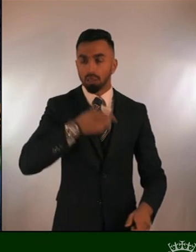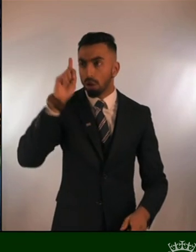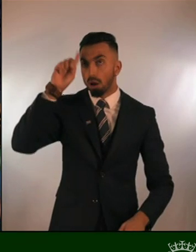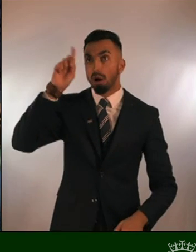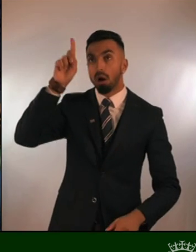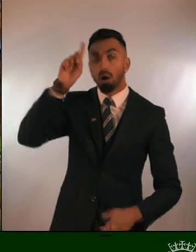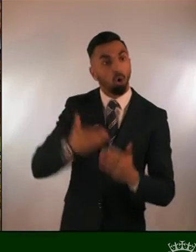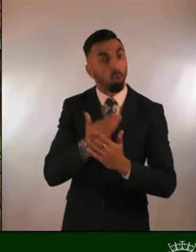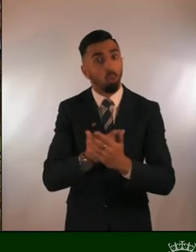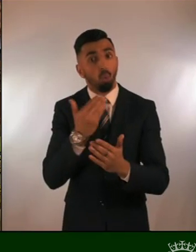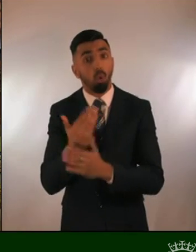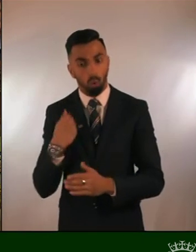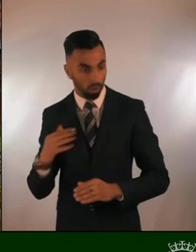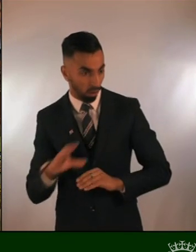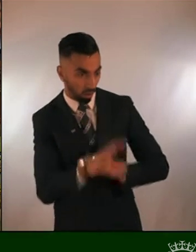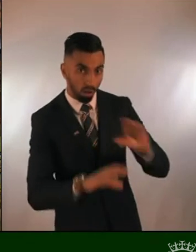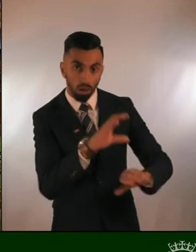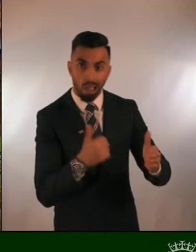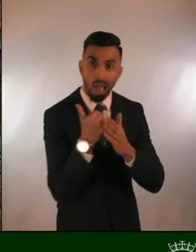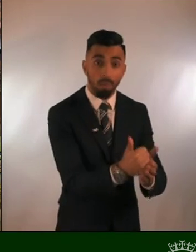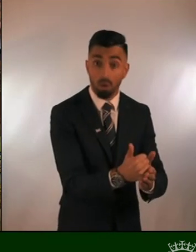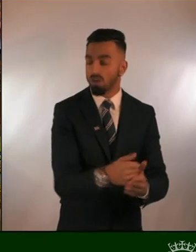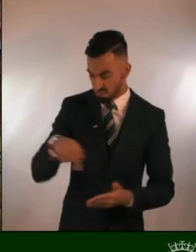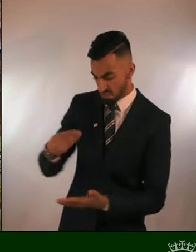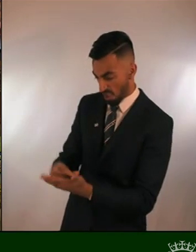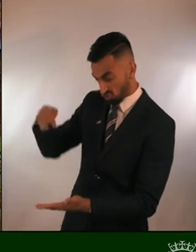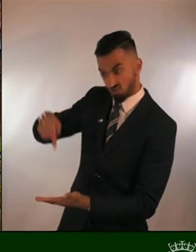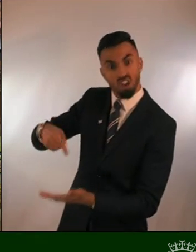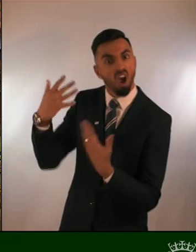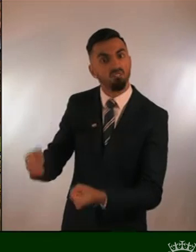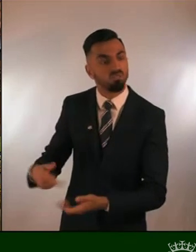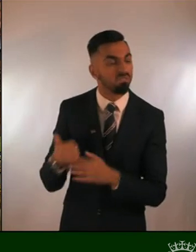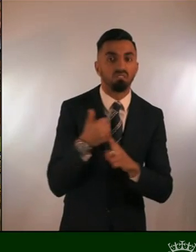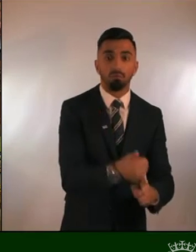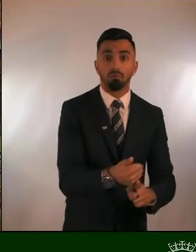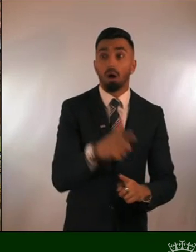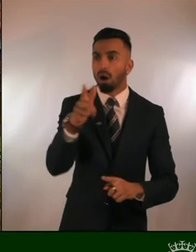This Budget gets it done. We promised to invest in science and research.